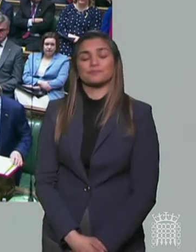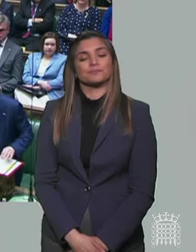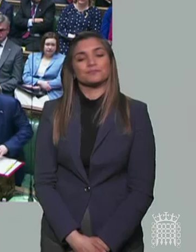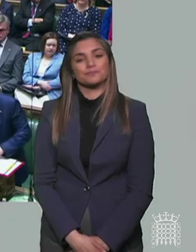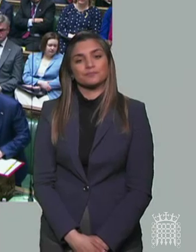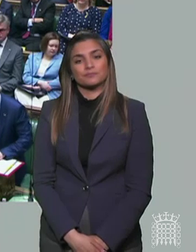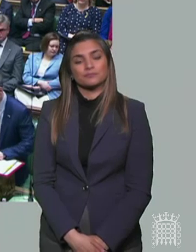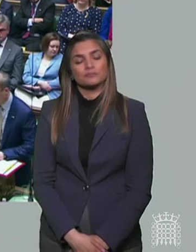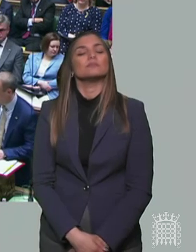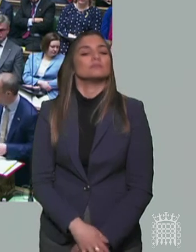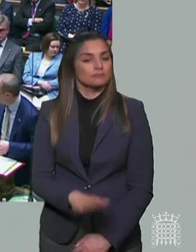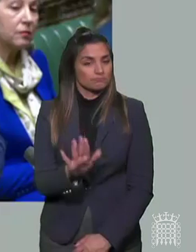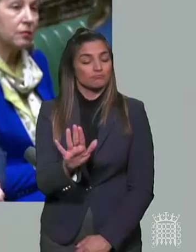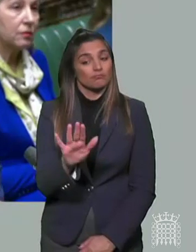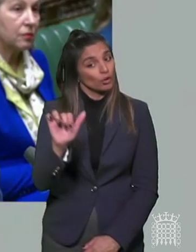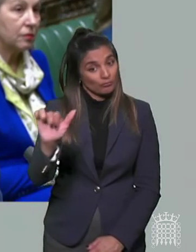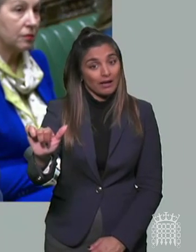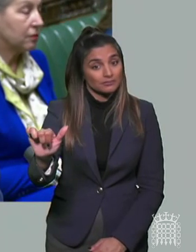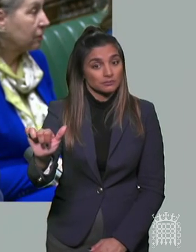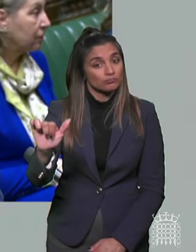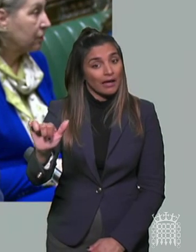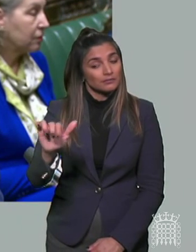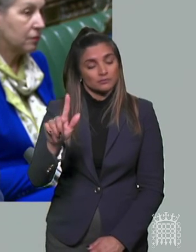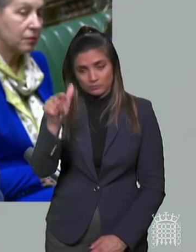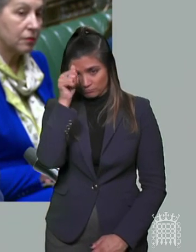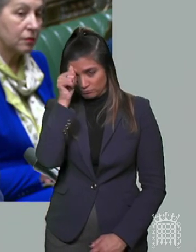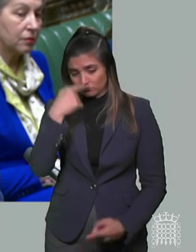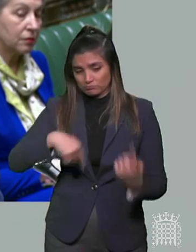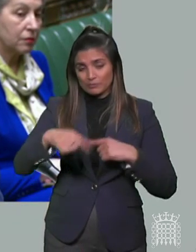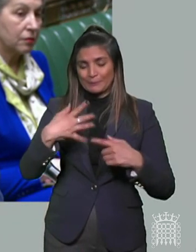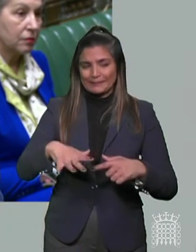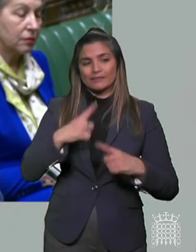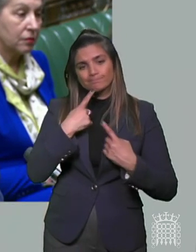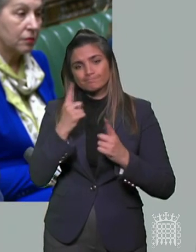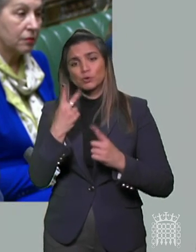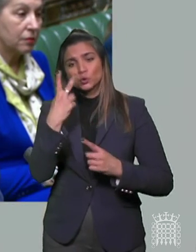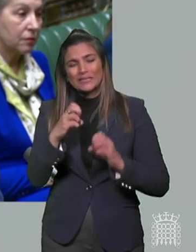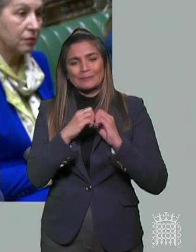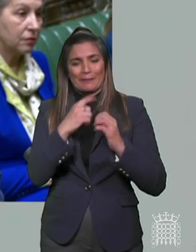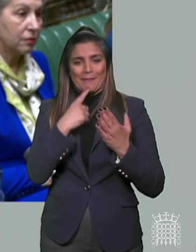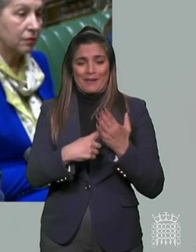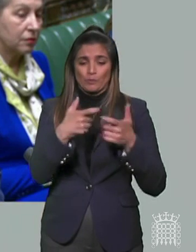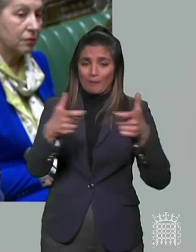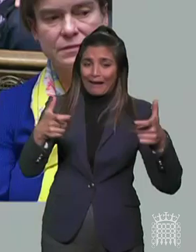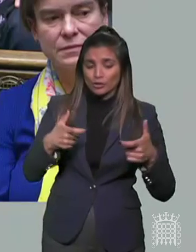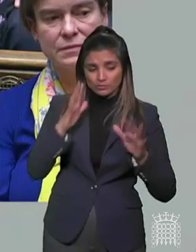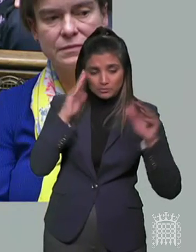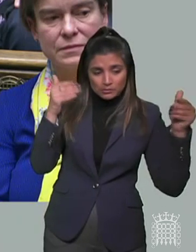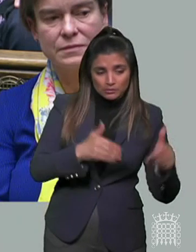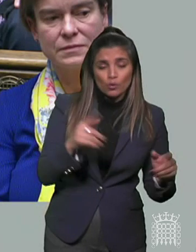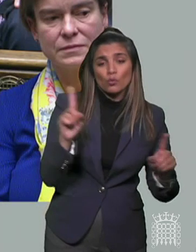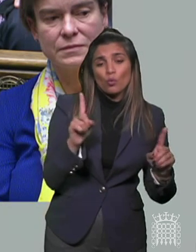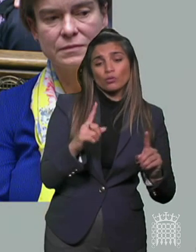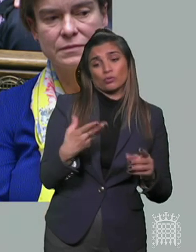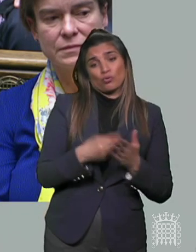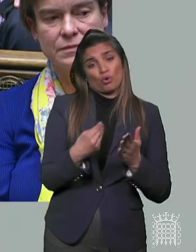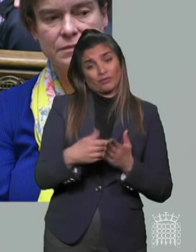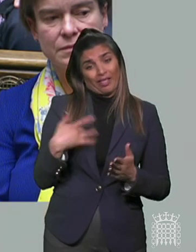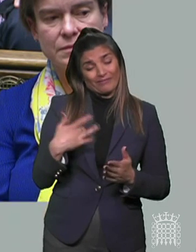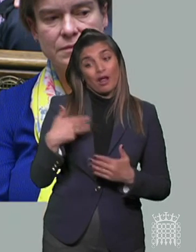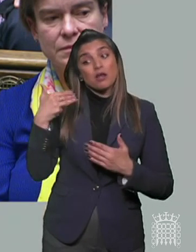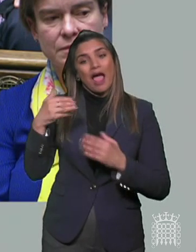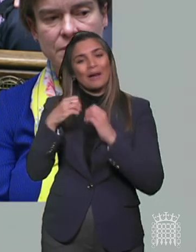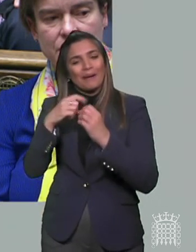My honourable Friend is absolutely right. He knows we have a £20 billion package this year to deal with the cost of living, and £9 billion of it is focused on energy prices.